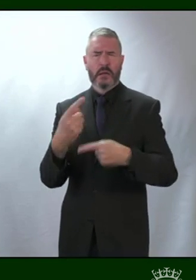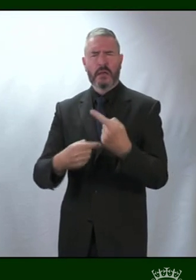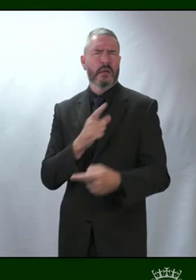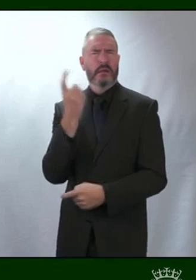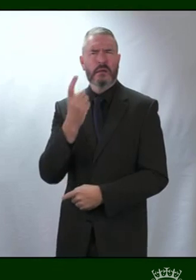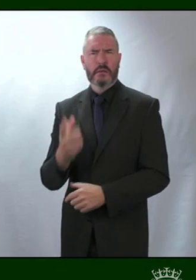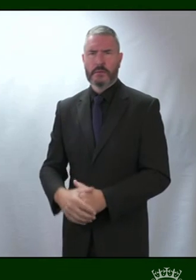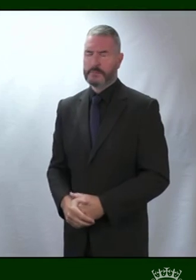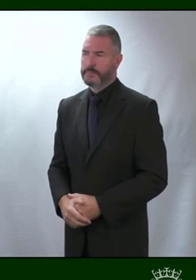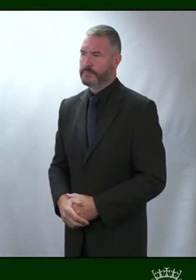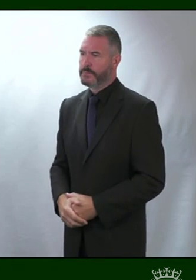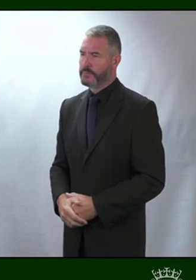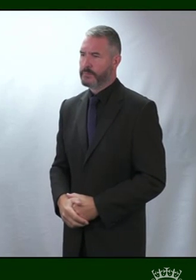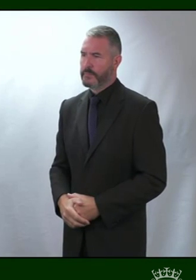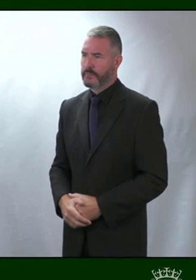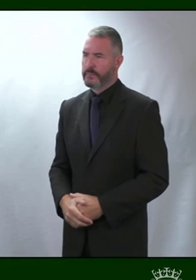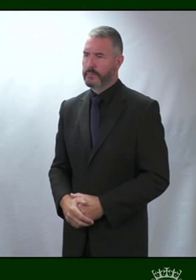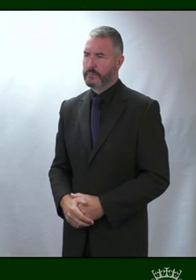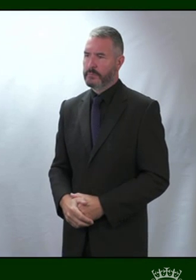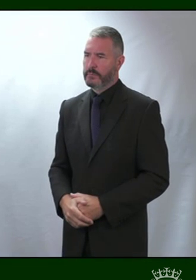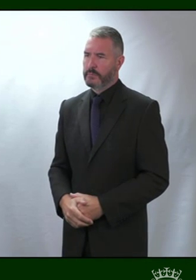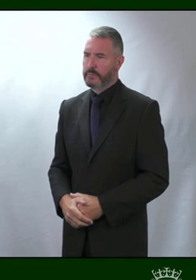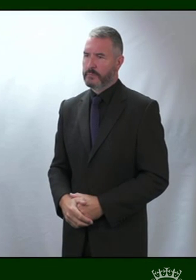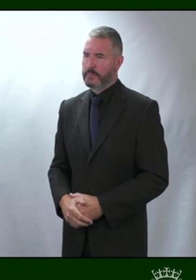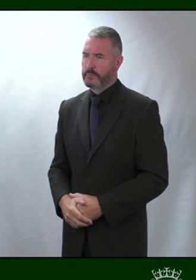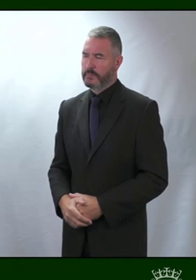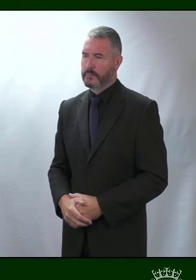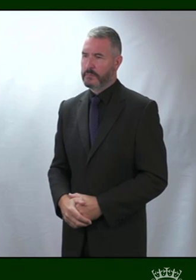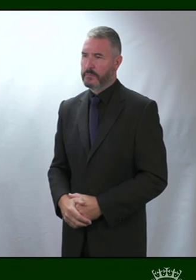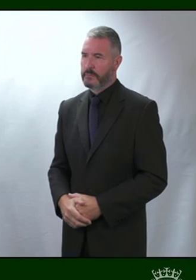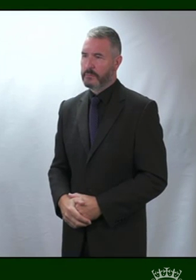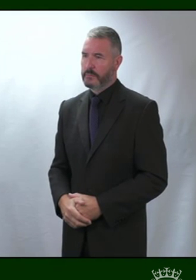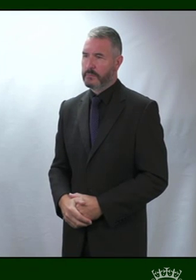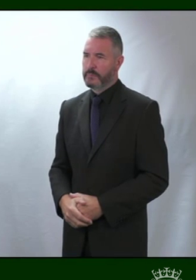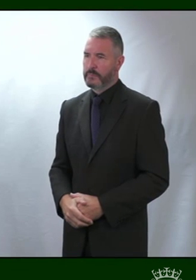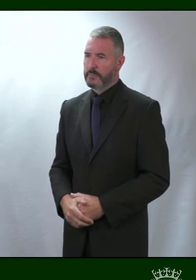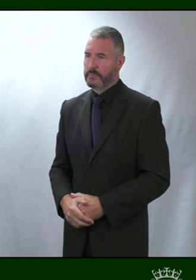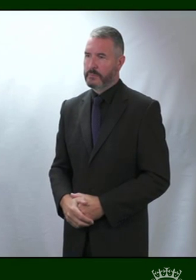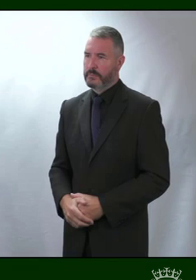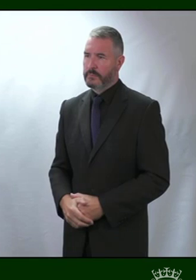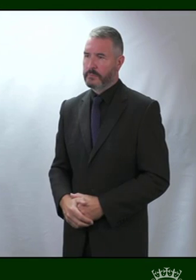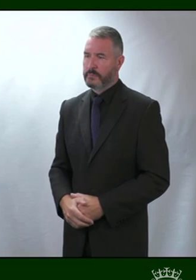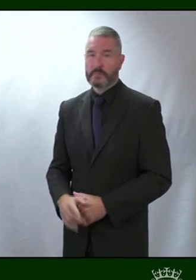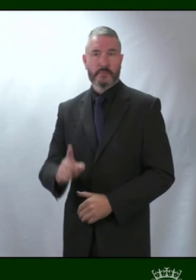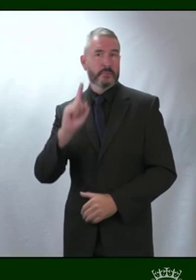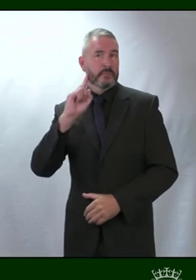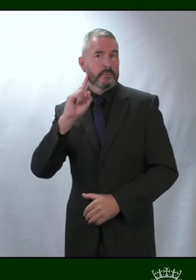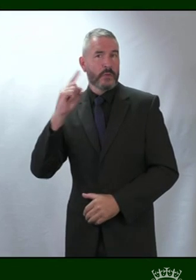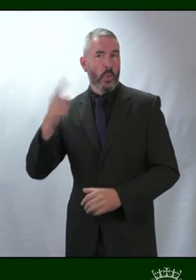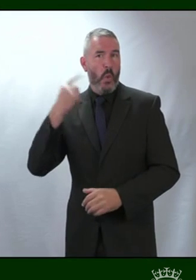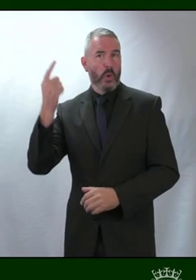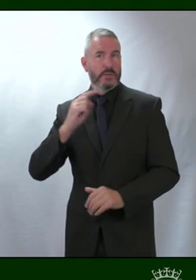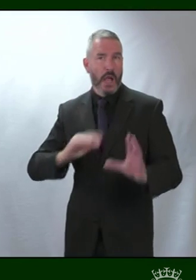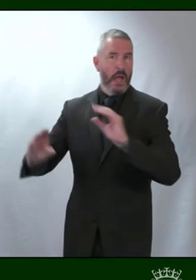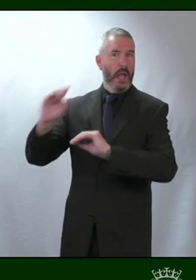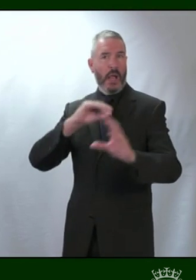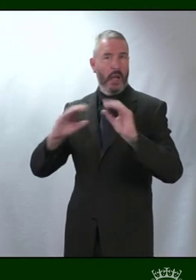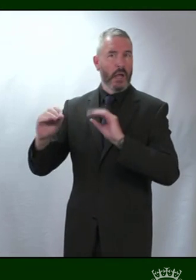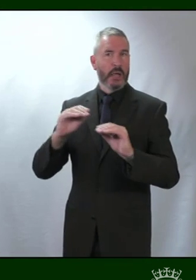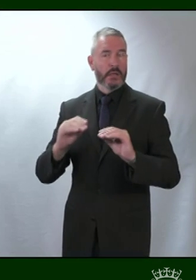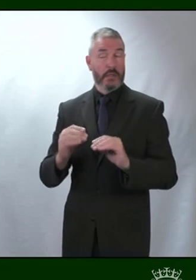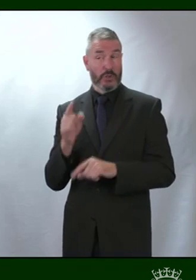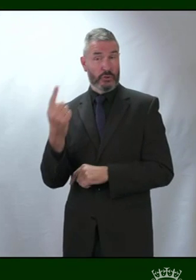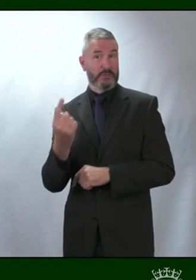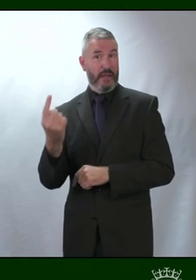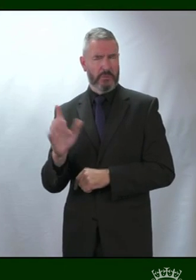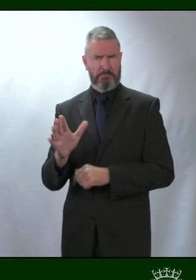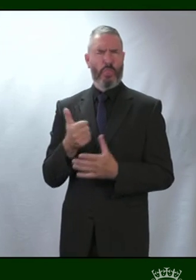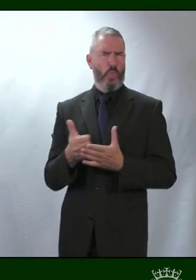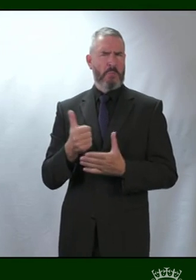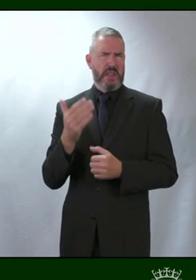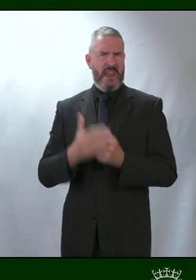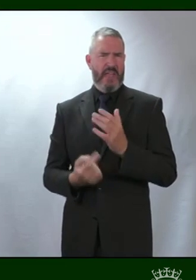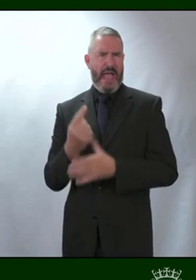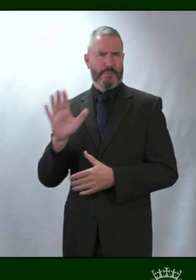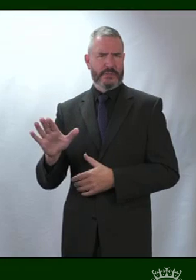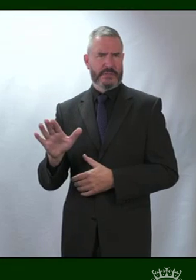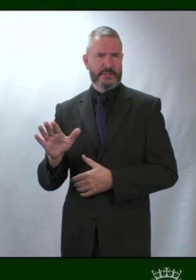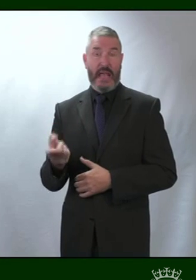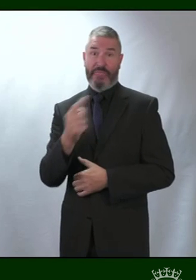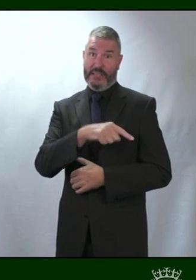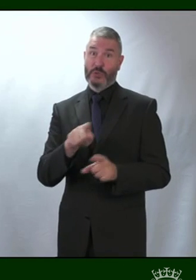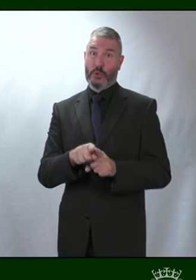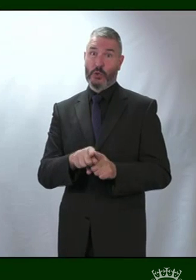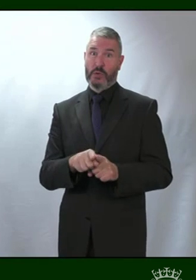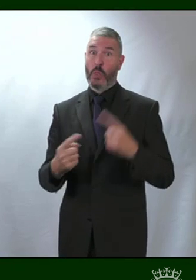Sorry. I will just say to the Whip, the hon. Member for Halesowen and Rowley Regis , that there is a little bit of rowdiness coming from the Opposition, but also from your good self—I would normally never have that from you.